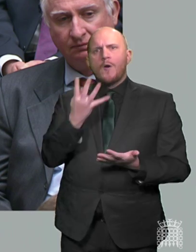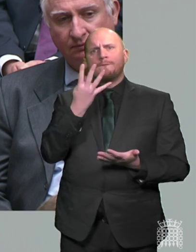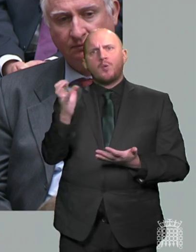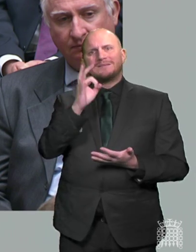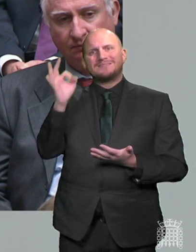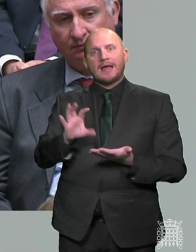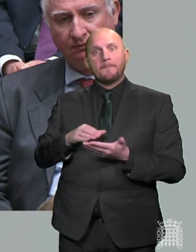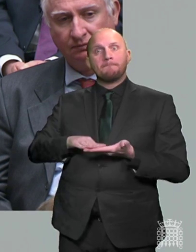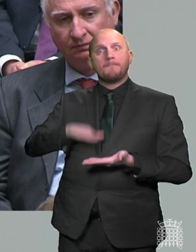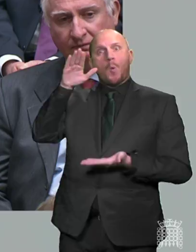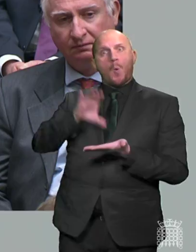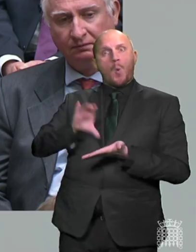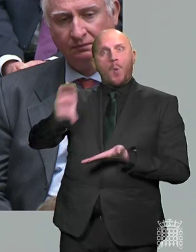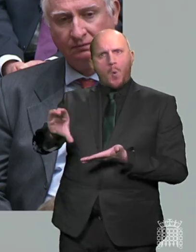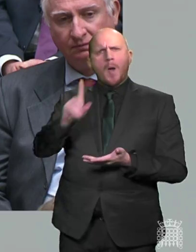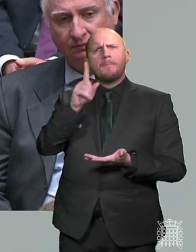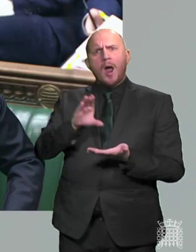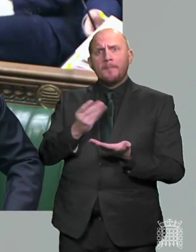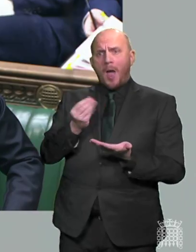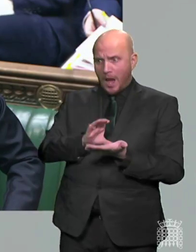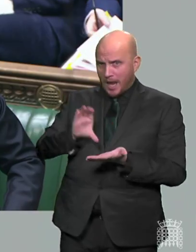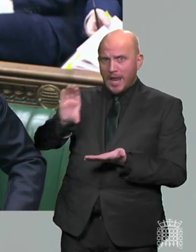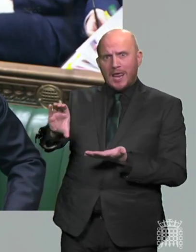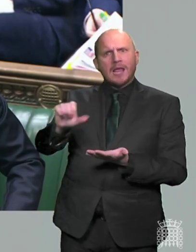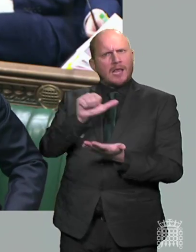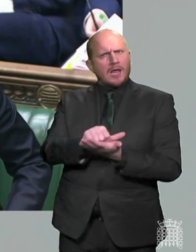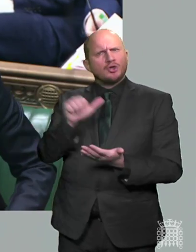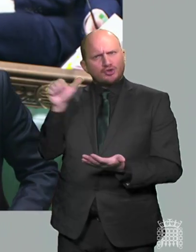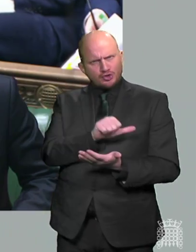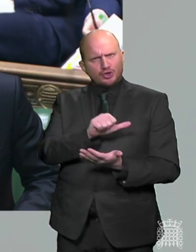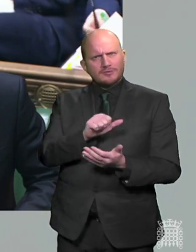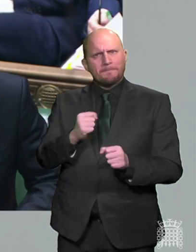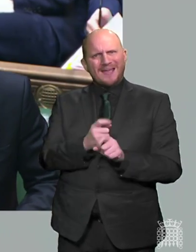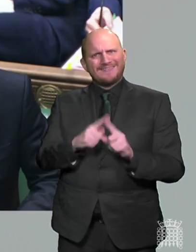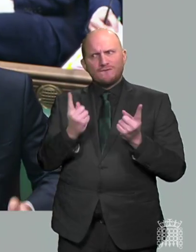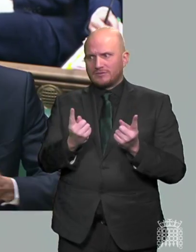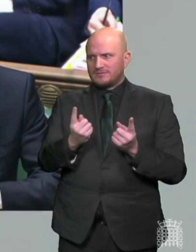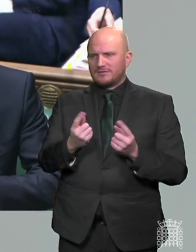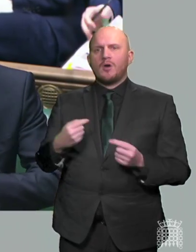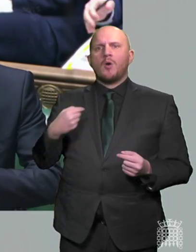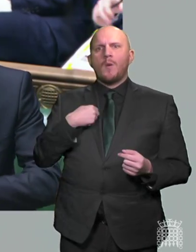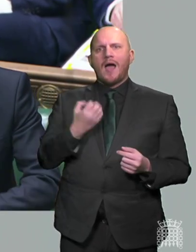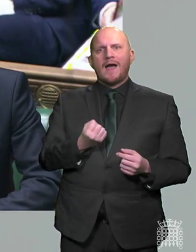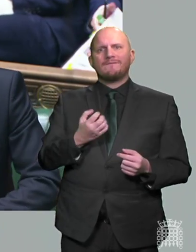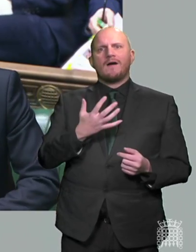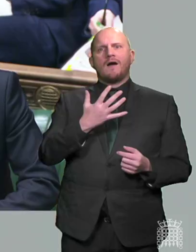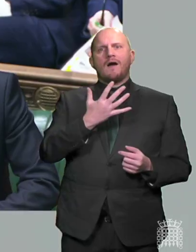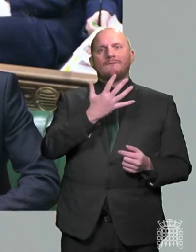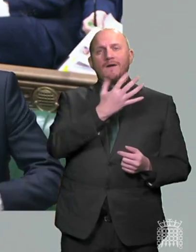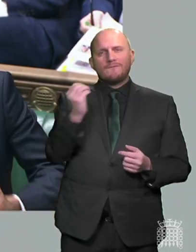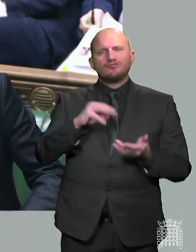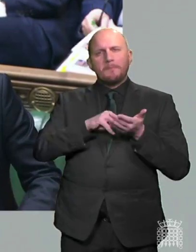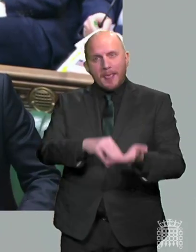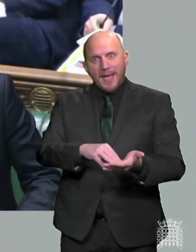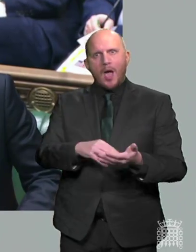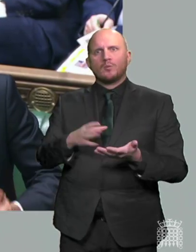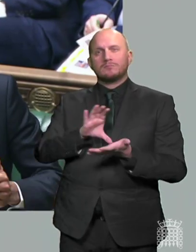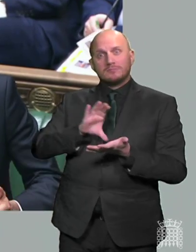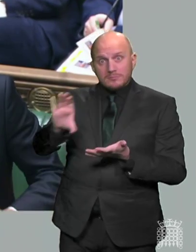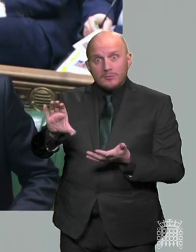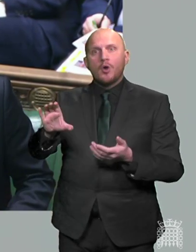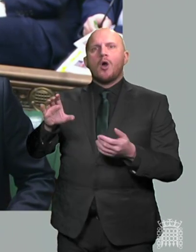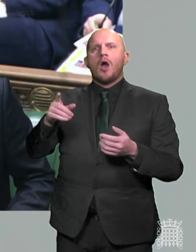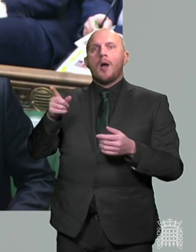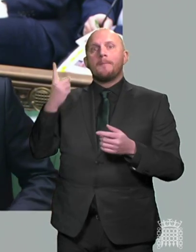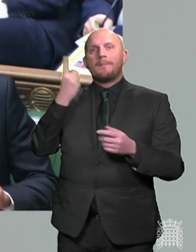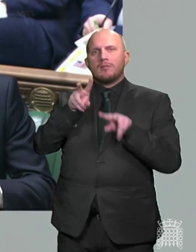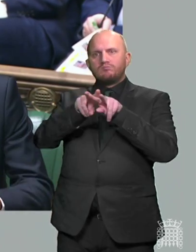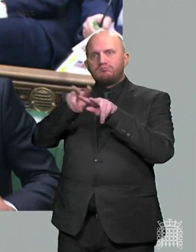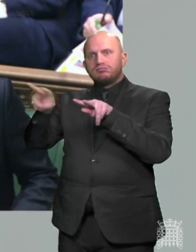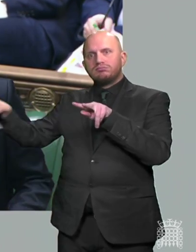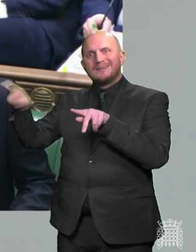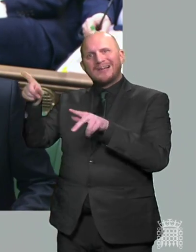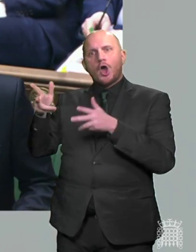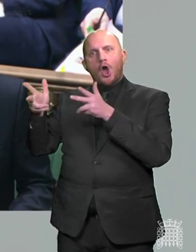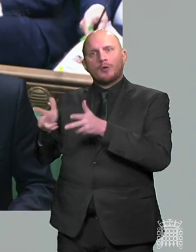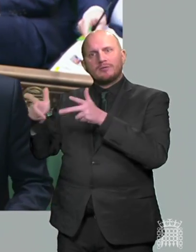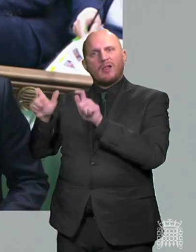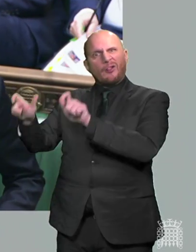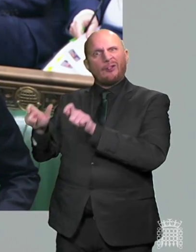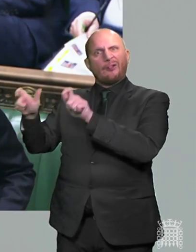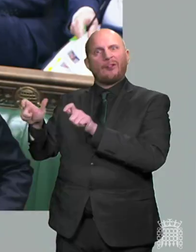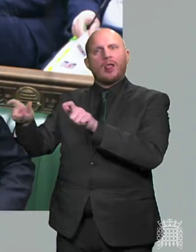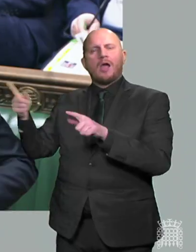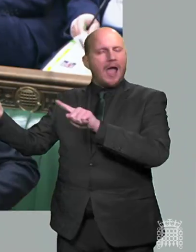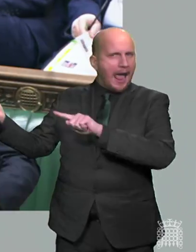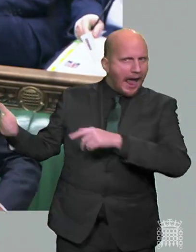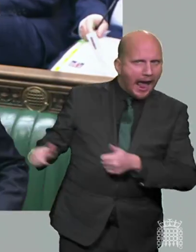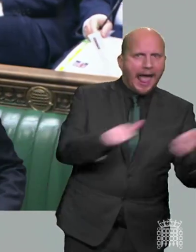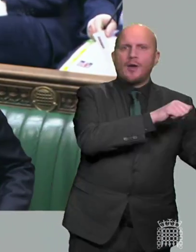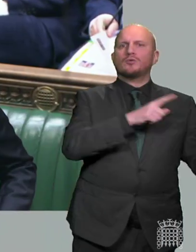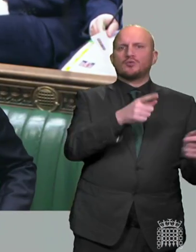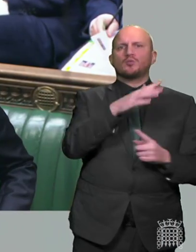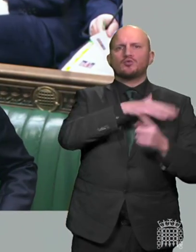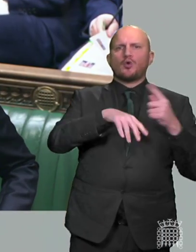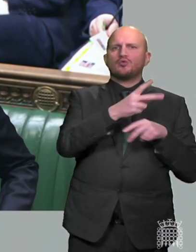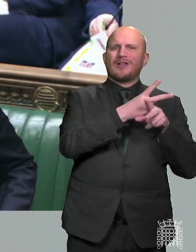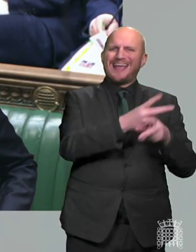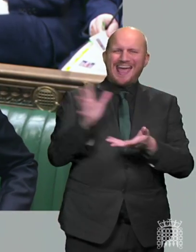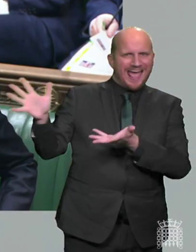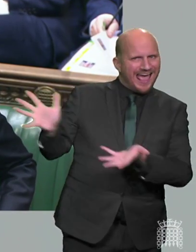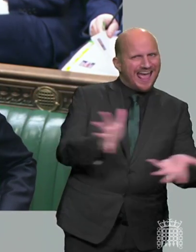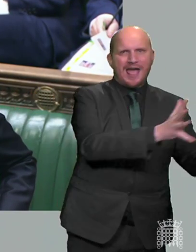We need to make sure that that funding makes a difference. That is why this winter half a billion pounds is being deployed to move people out of hospital beds into social care and to speed up those discharges specifically so that ambulances will not be queueing as much as they currently are.